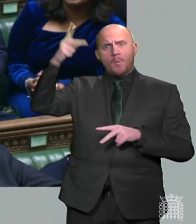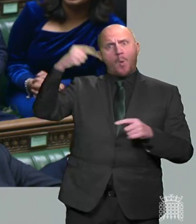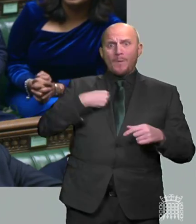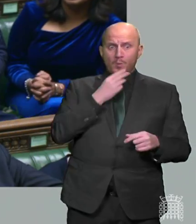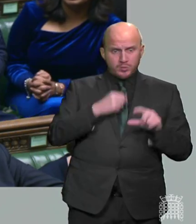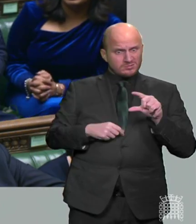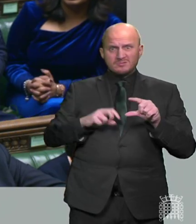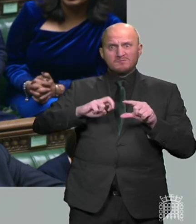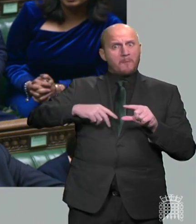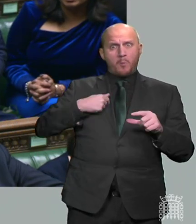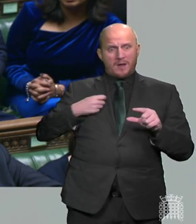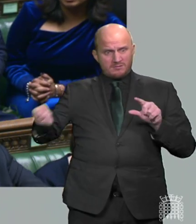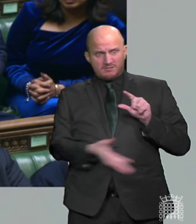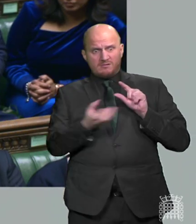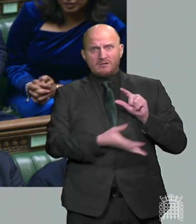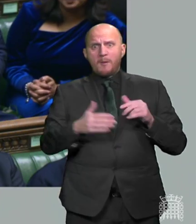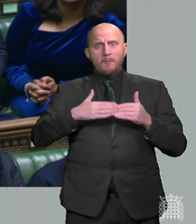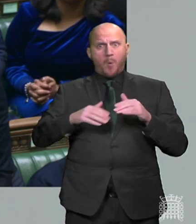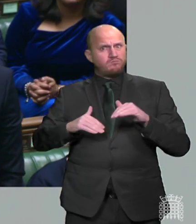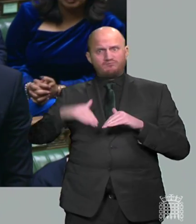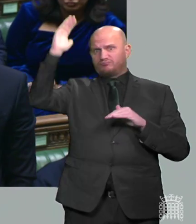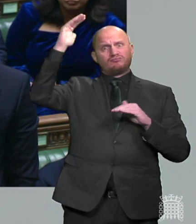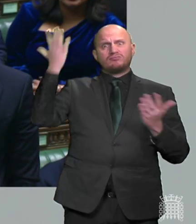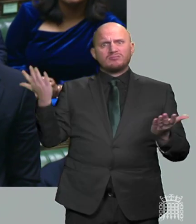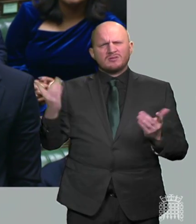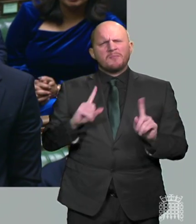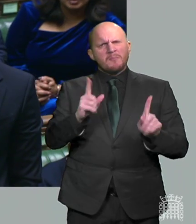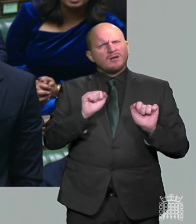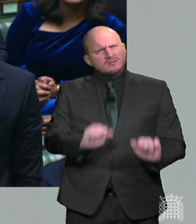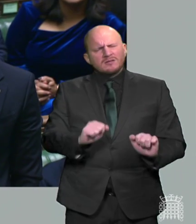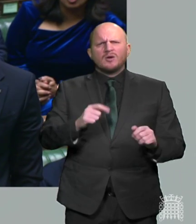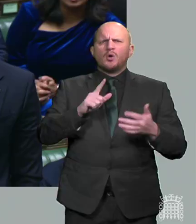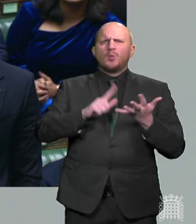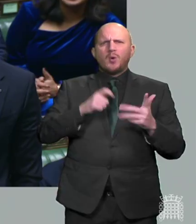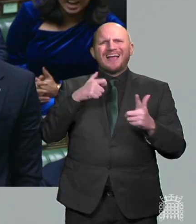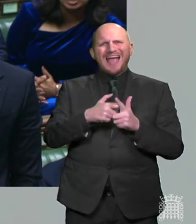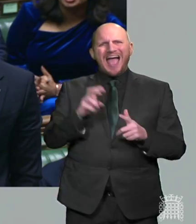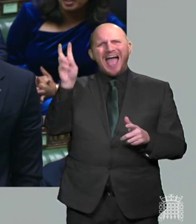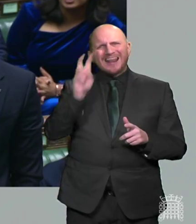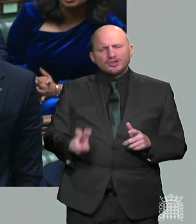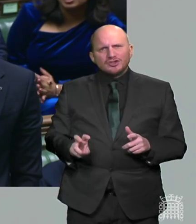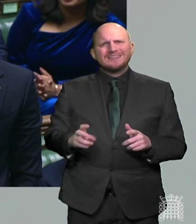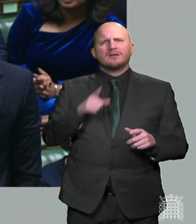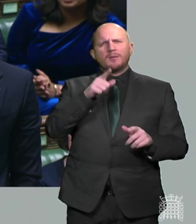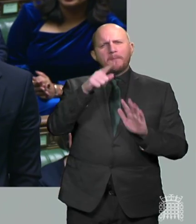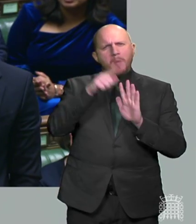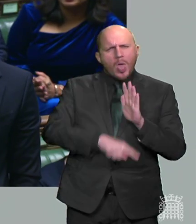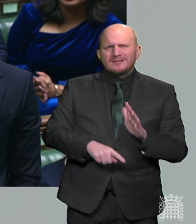Decades of failed UK energy and regulatory policy are coming home to roost.